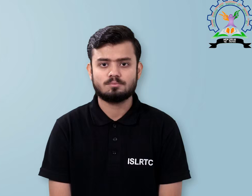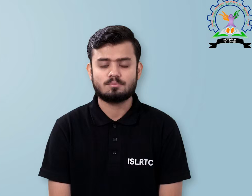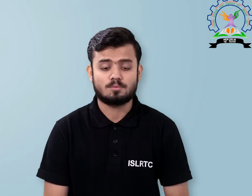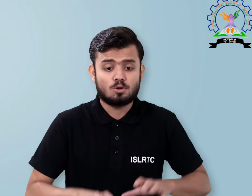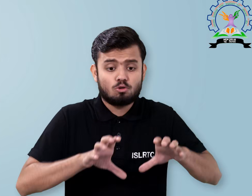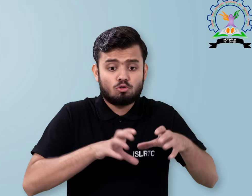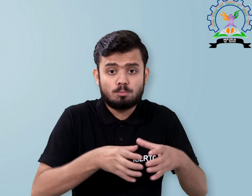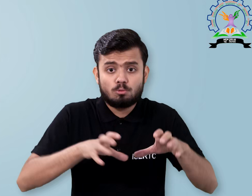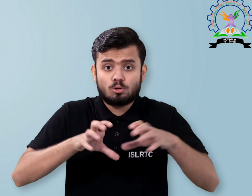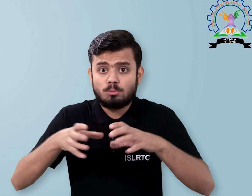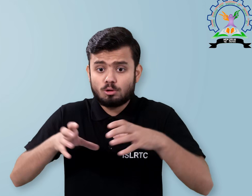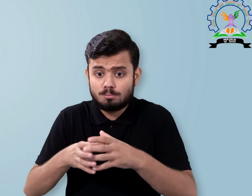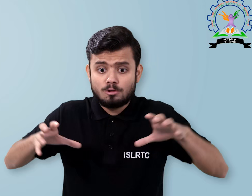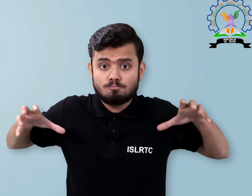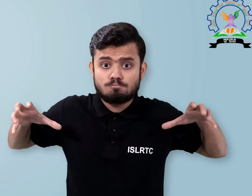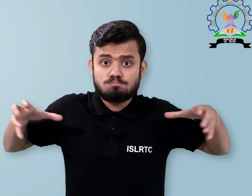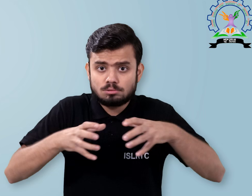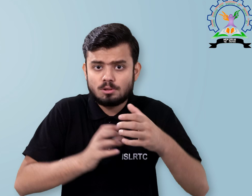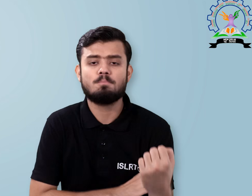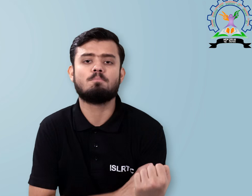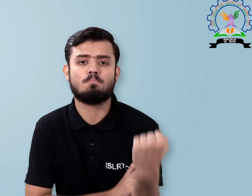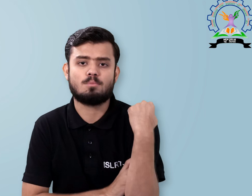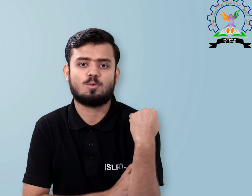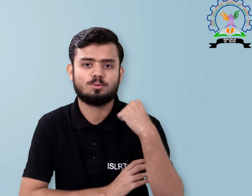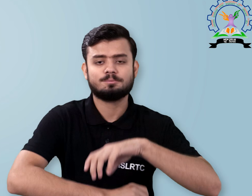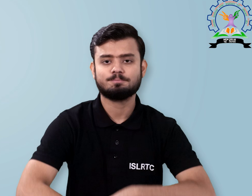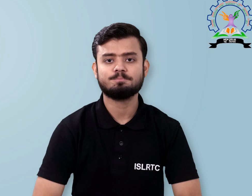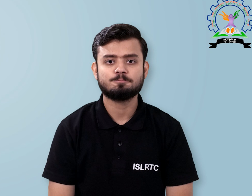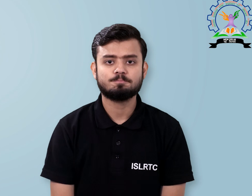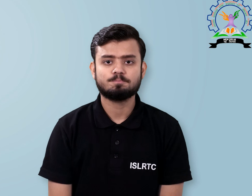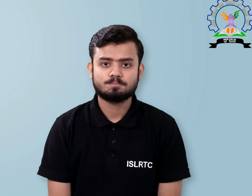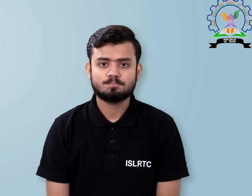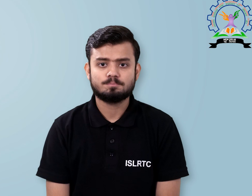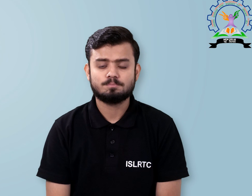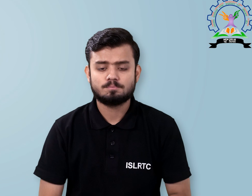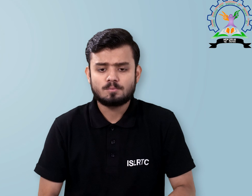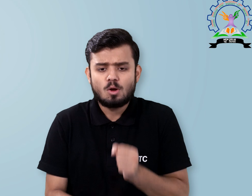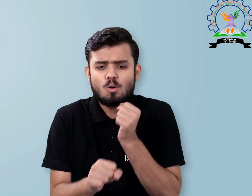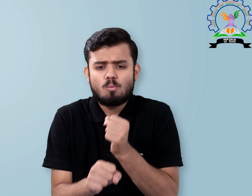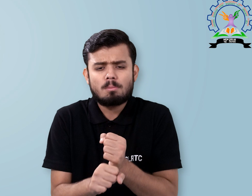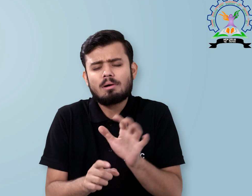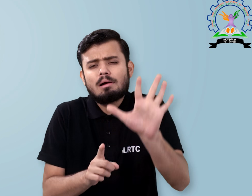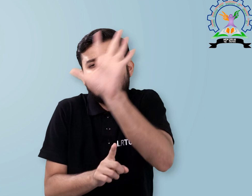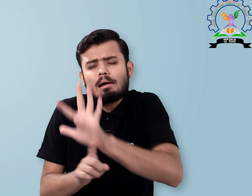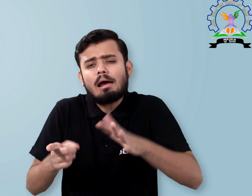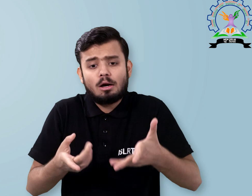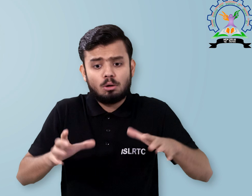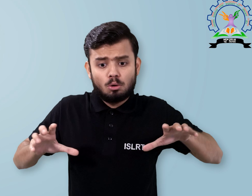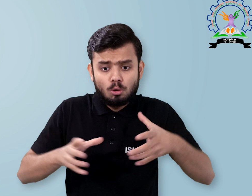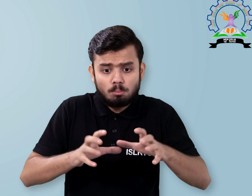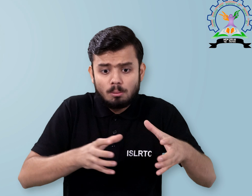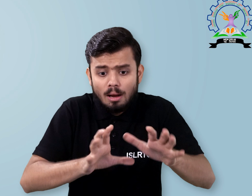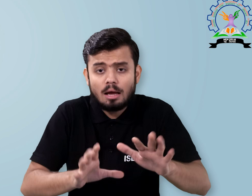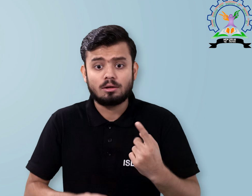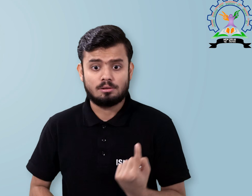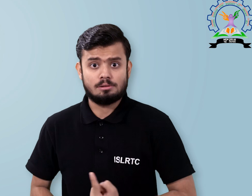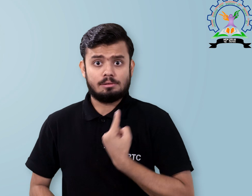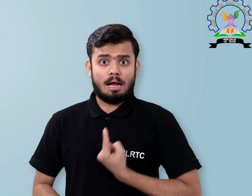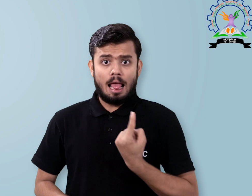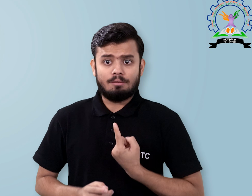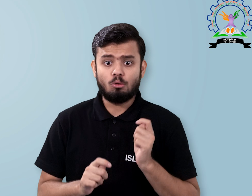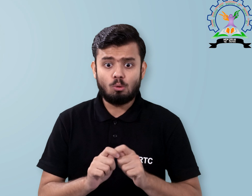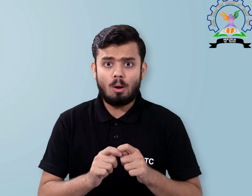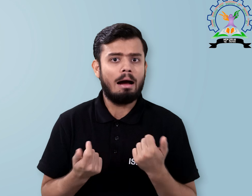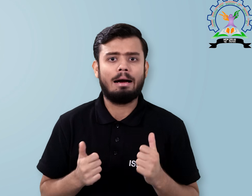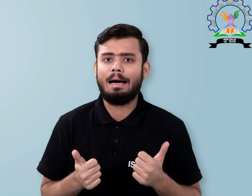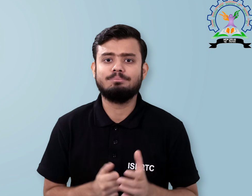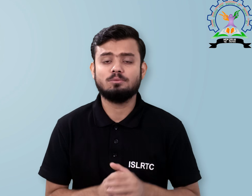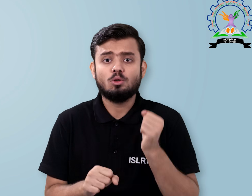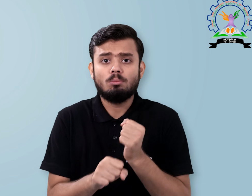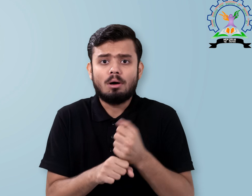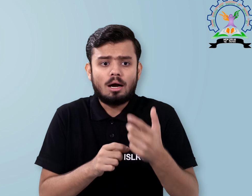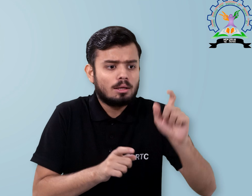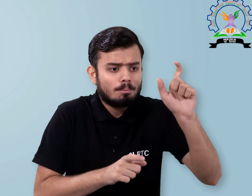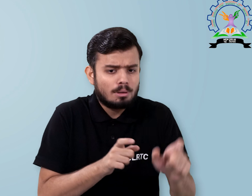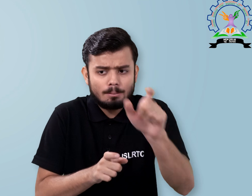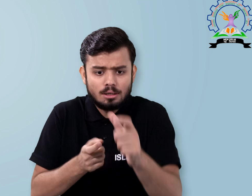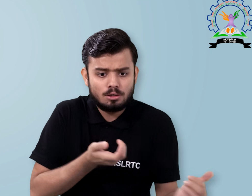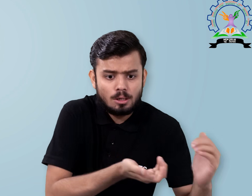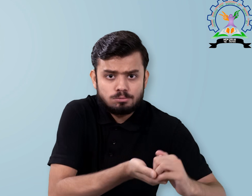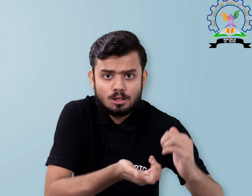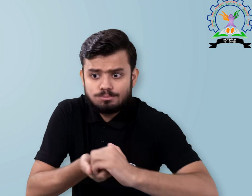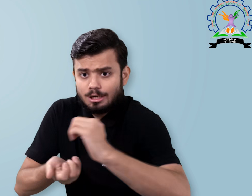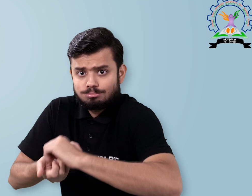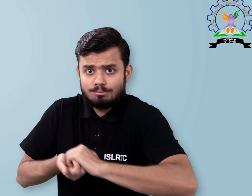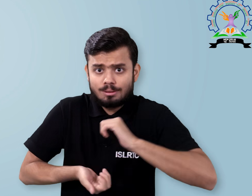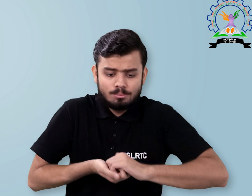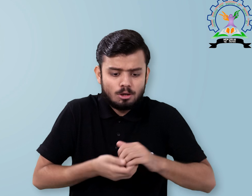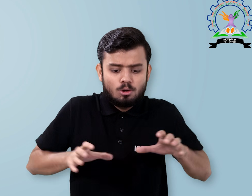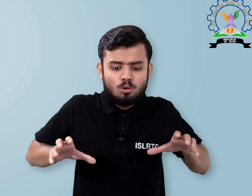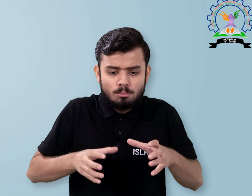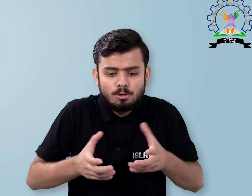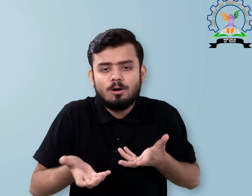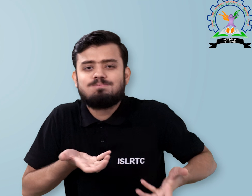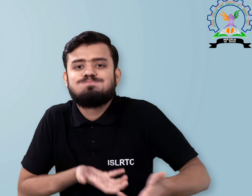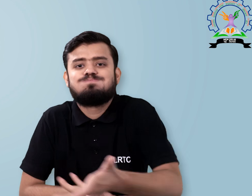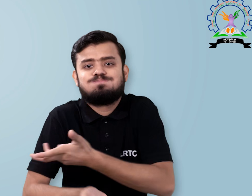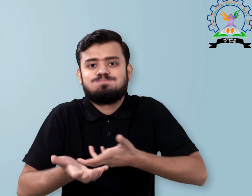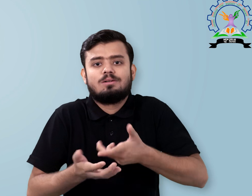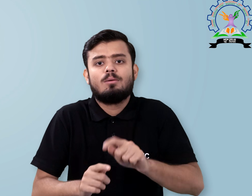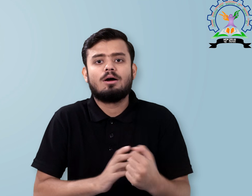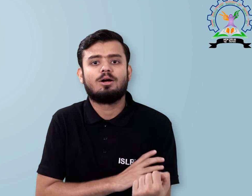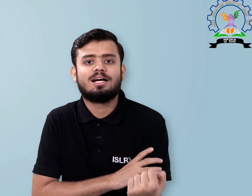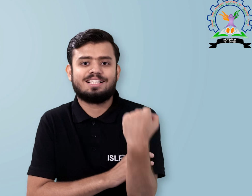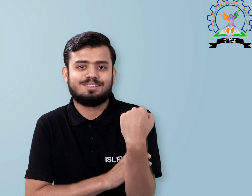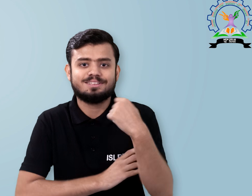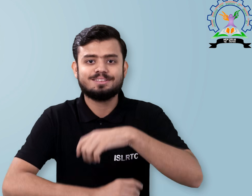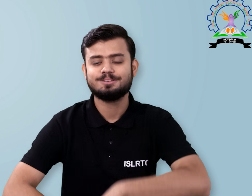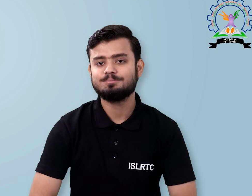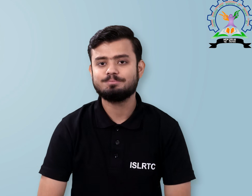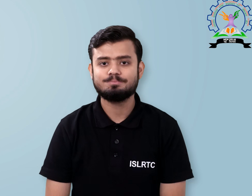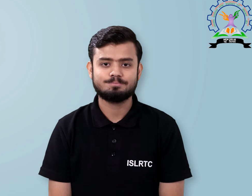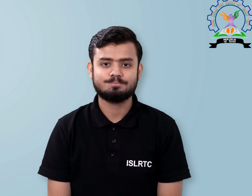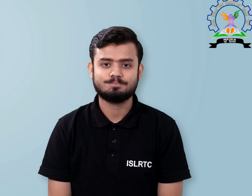Pluralism A condition or system in which two or more states, groups, principles, sources of authority, etc., coexist.